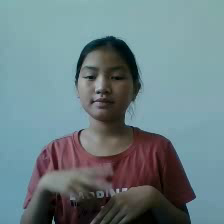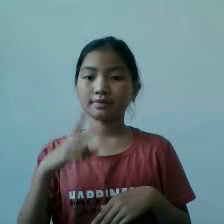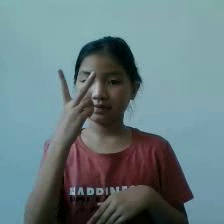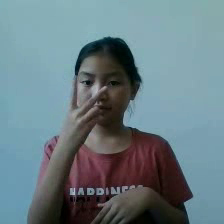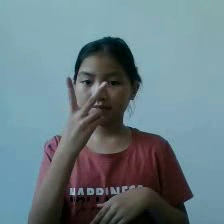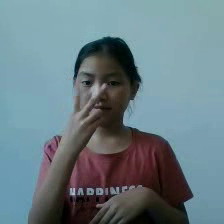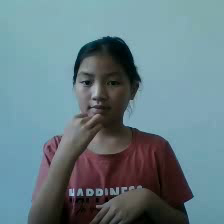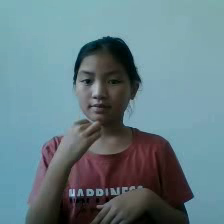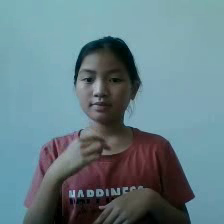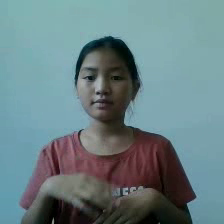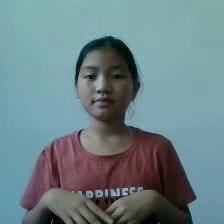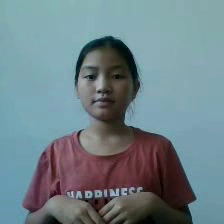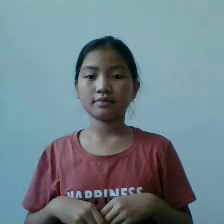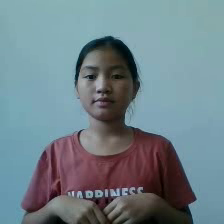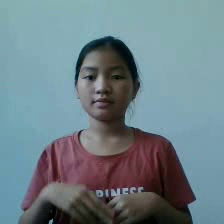Khóc